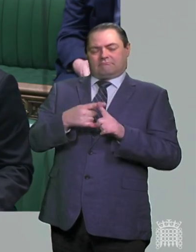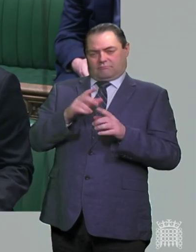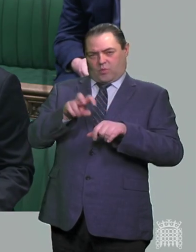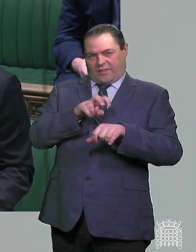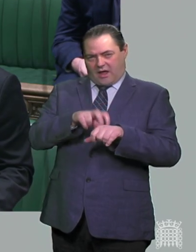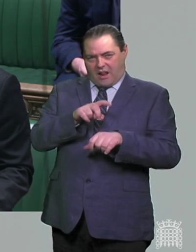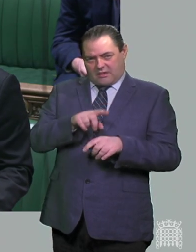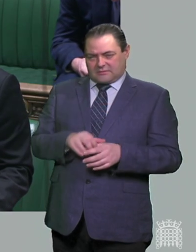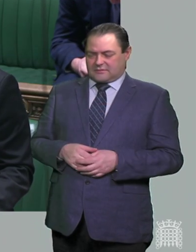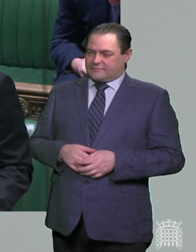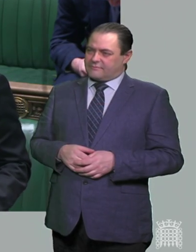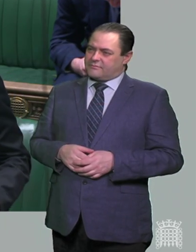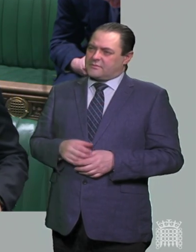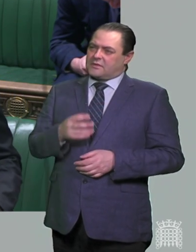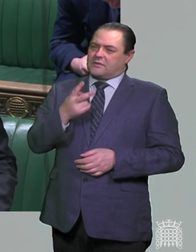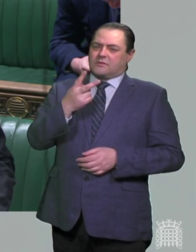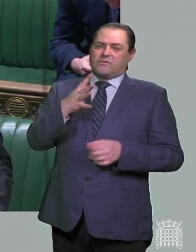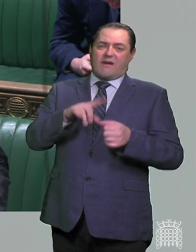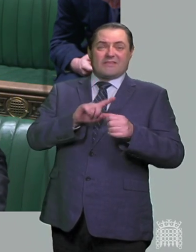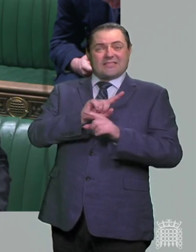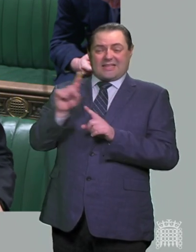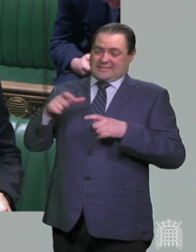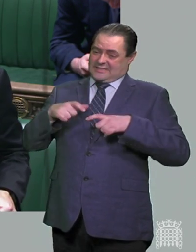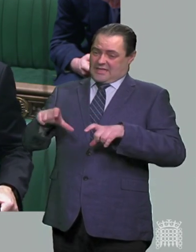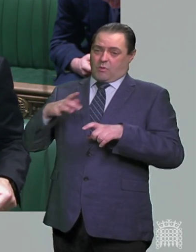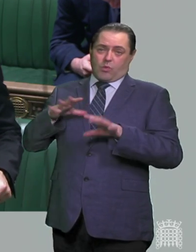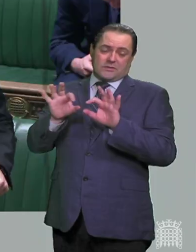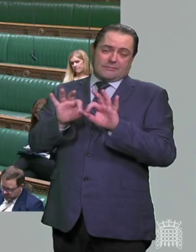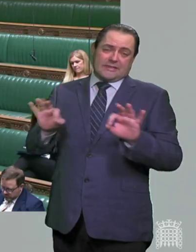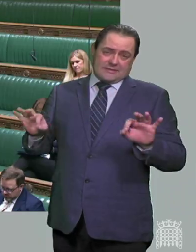Obviously, 25 years on, we are no less committed to achieving that aim.